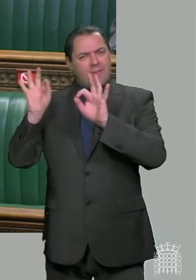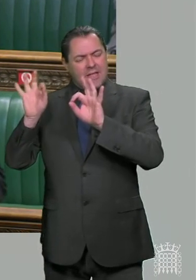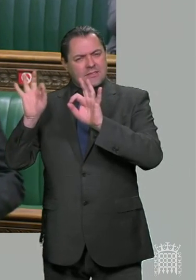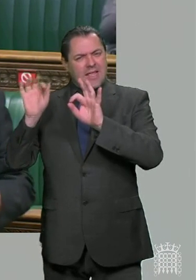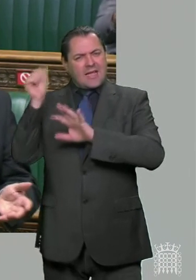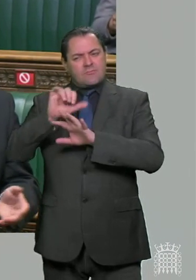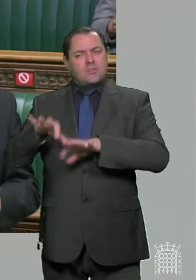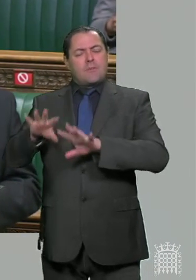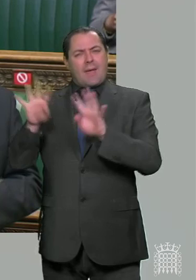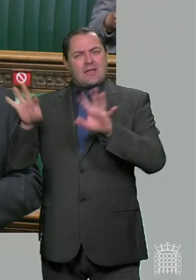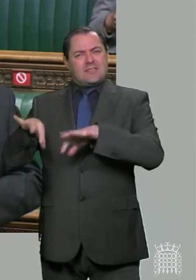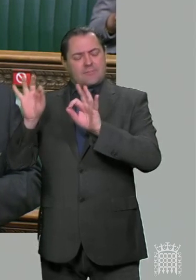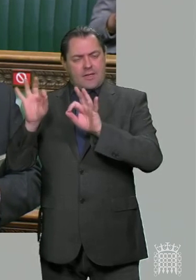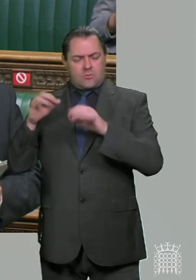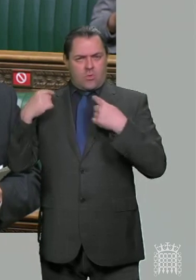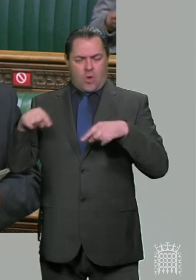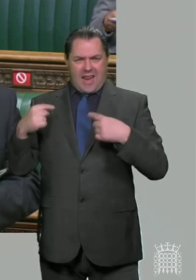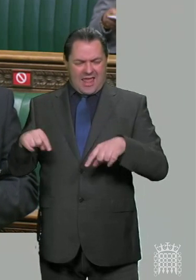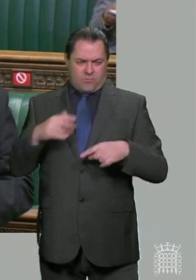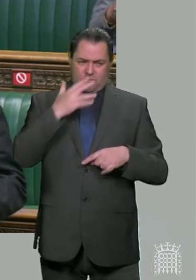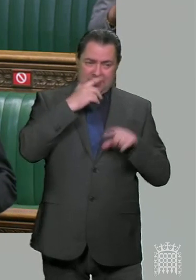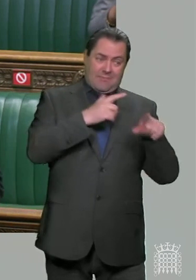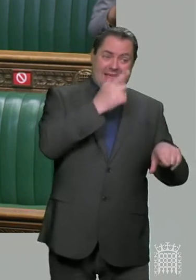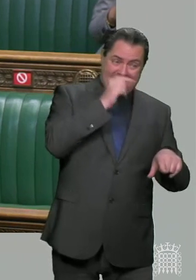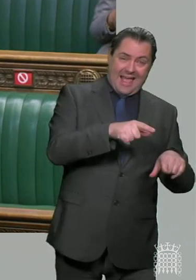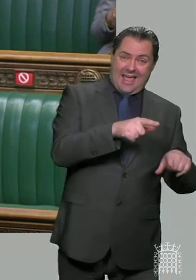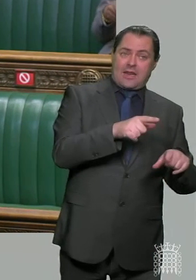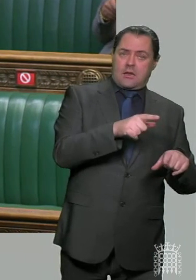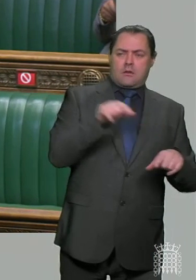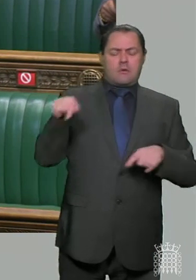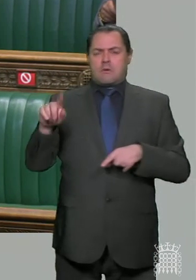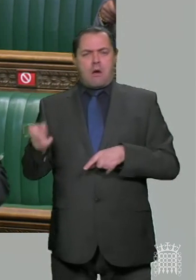The Prime Minister was talking a moment ago about closing loopholes in legislation.